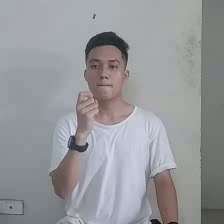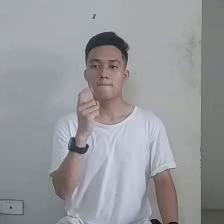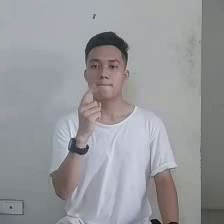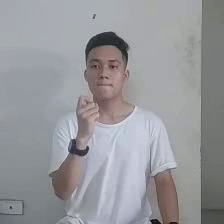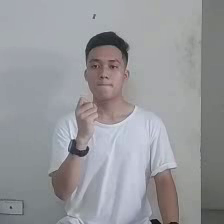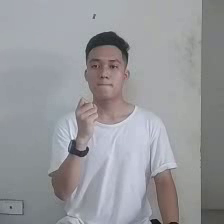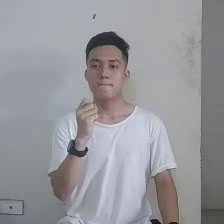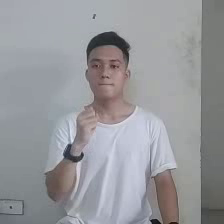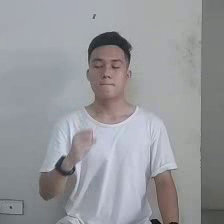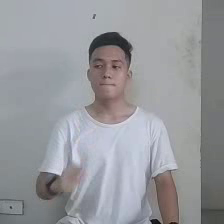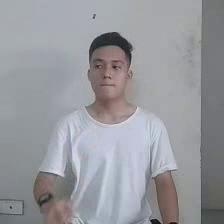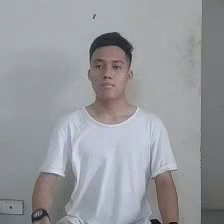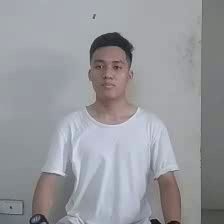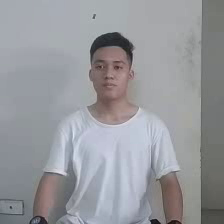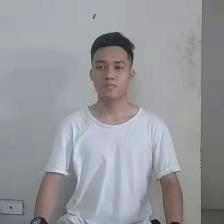Đâu